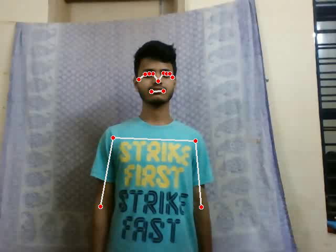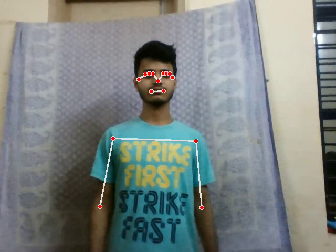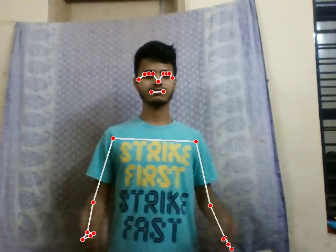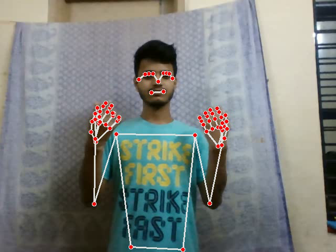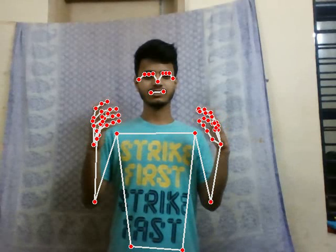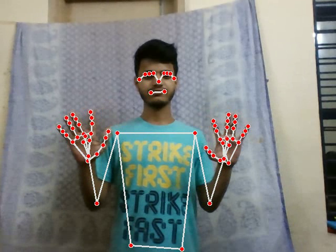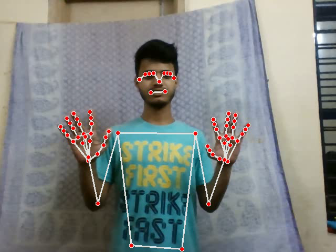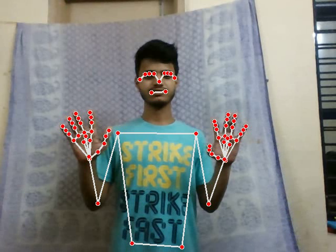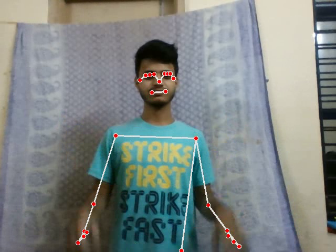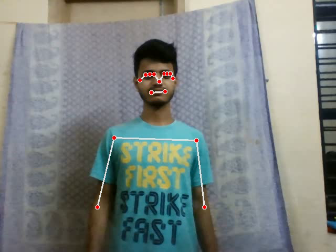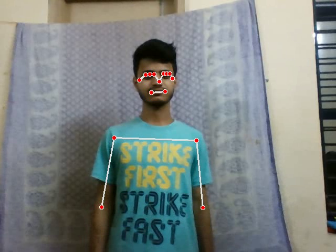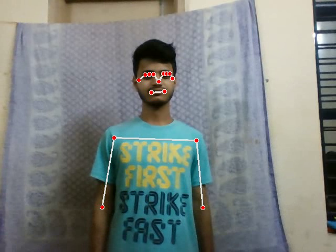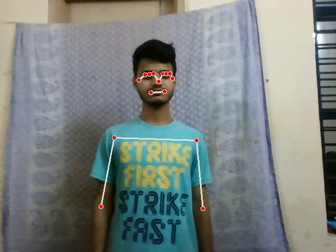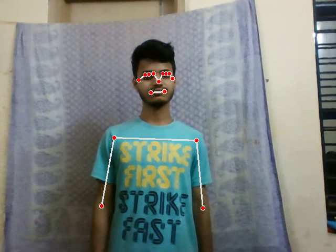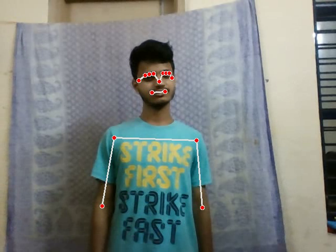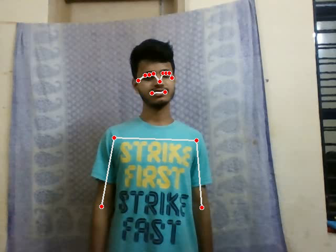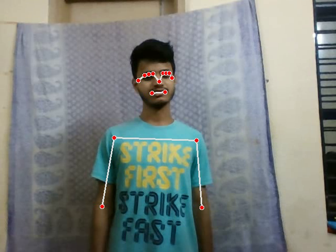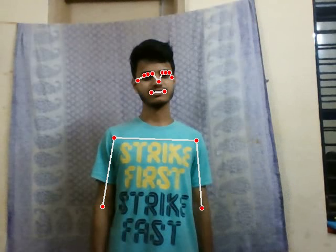do not want